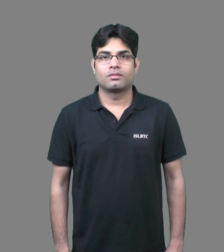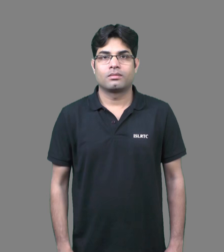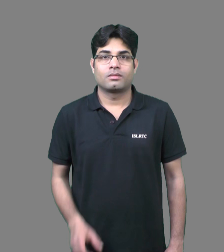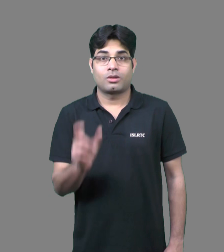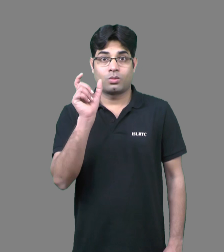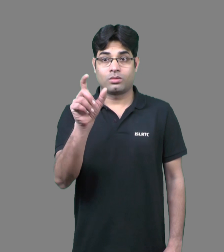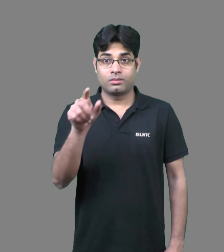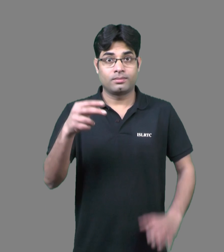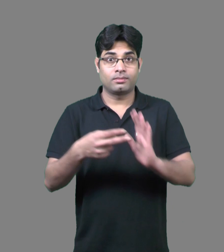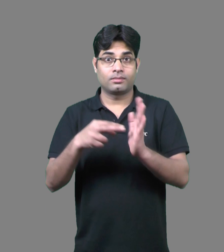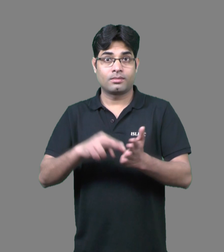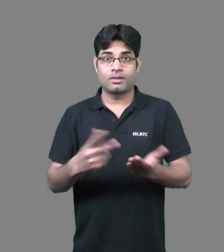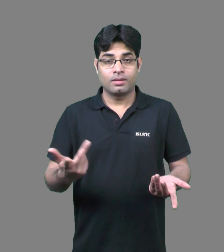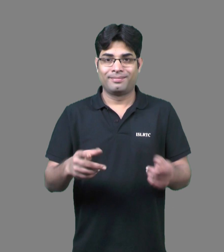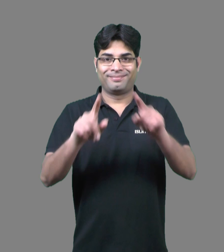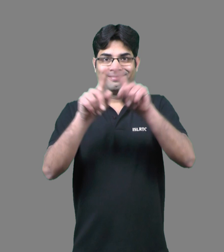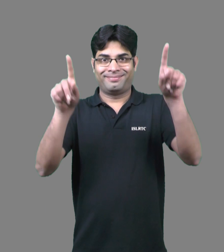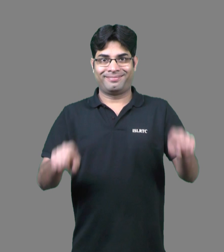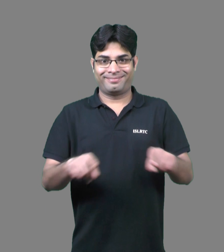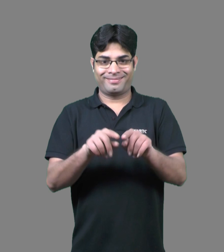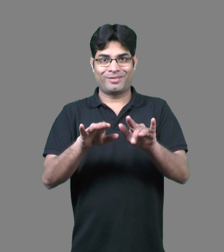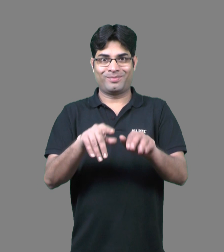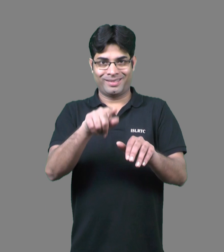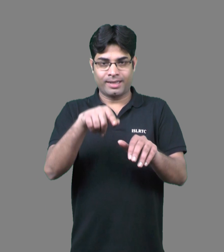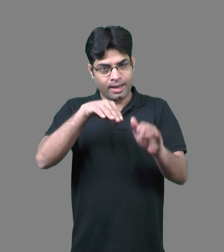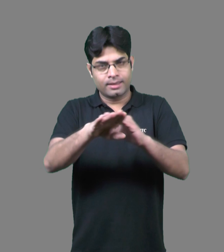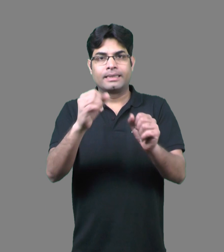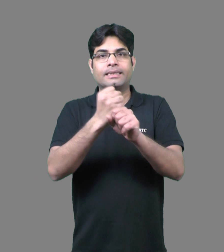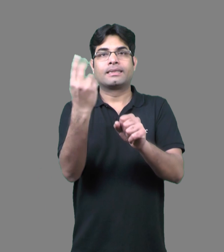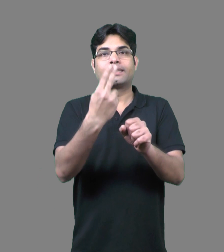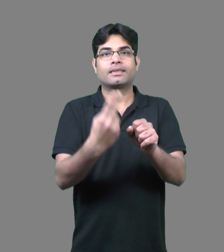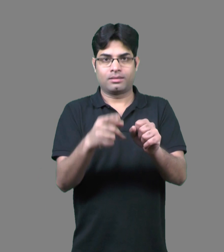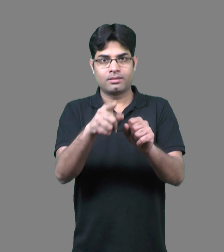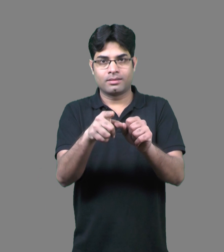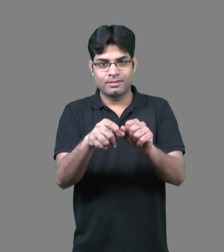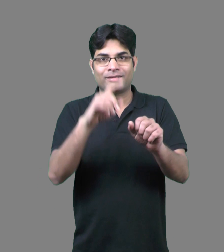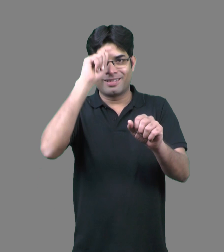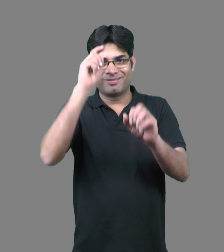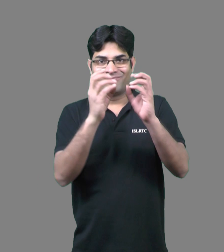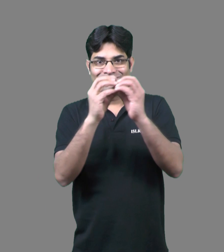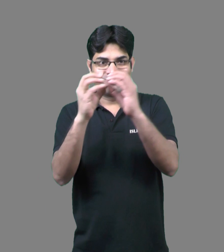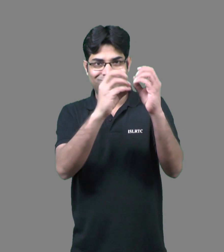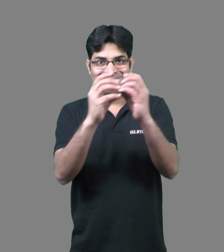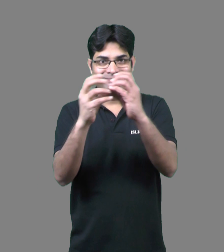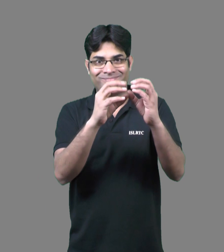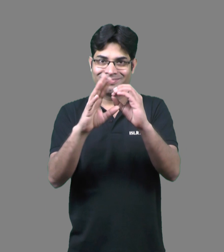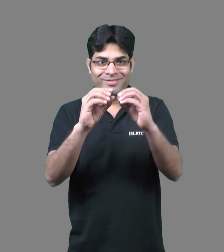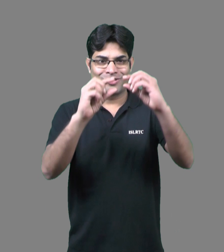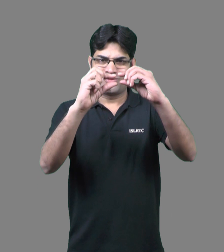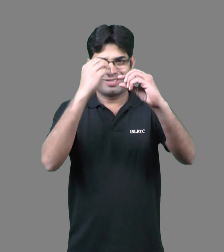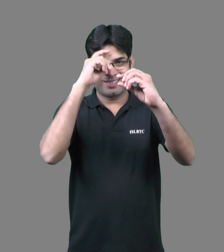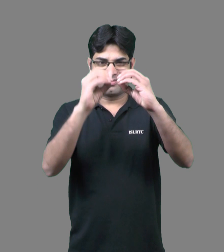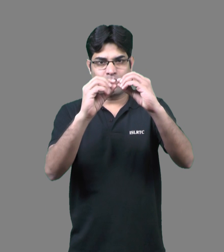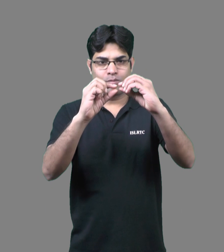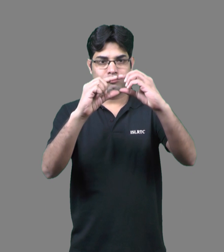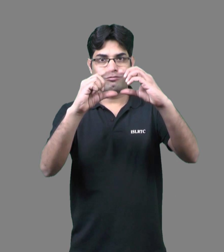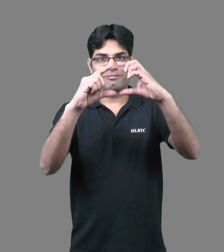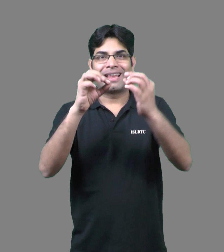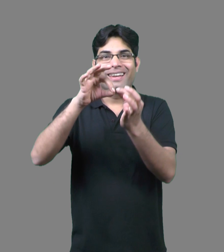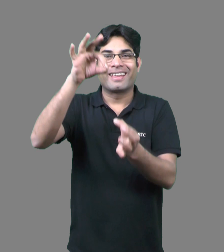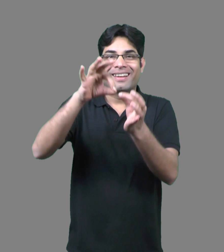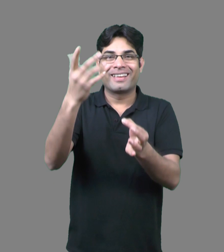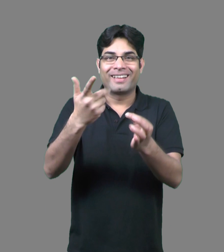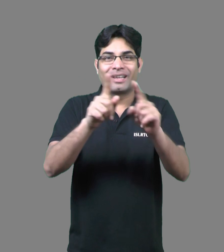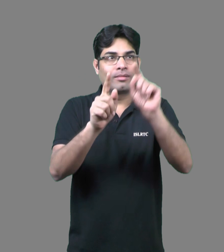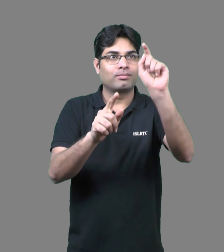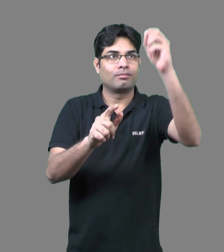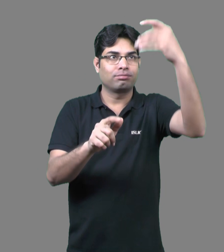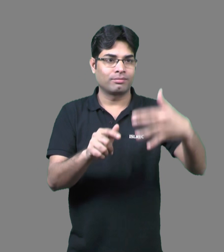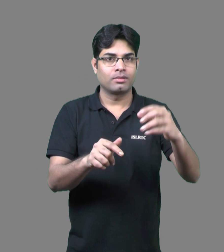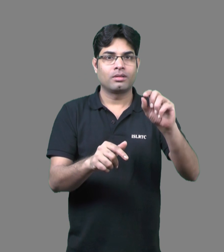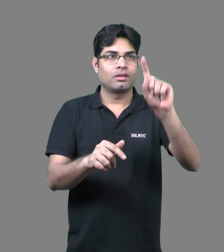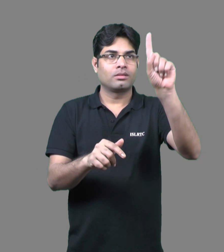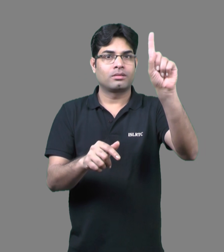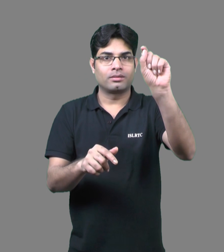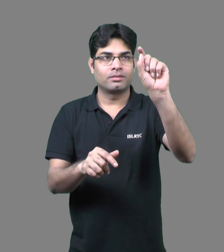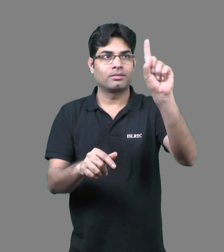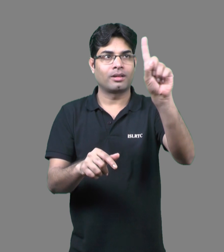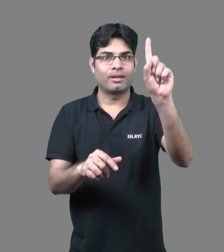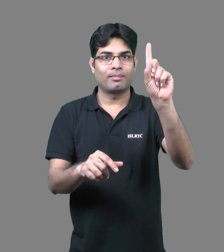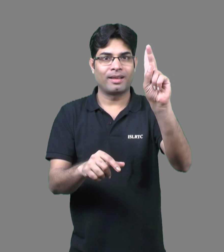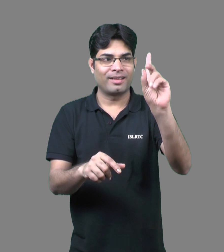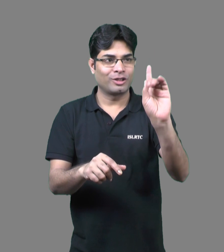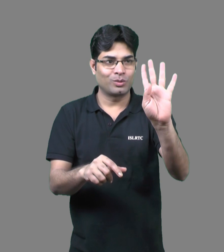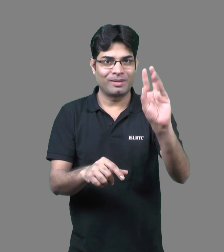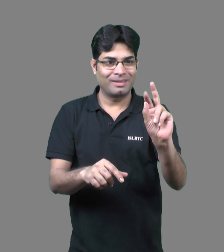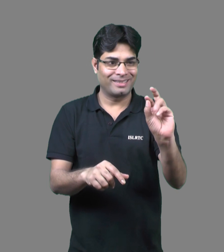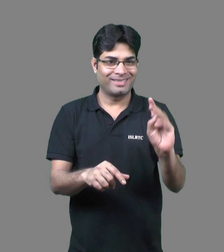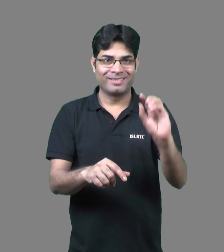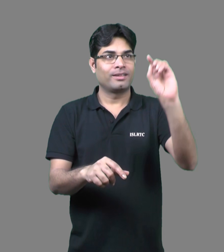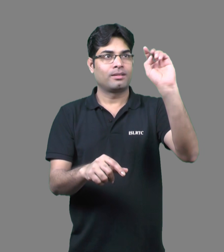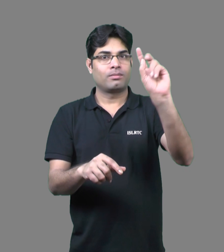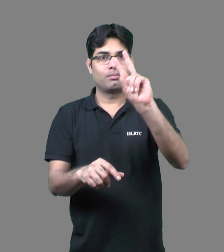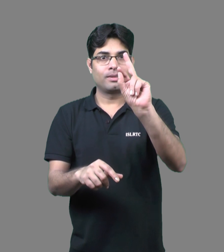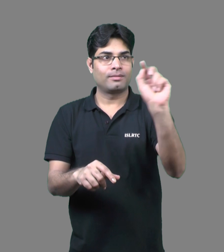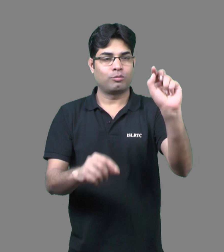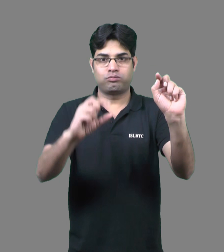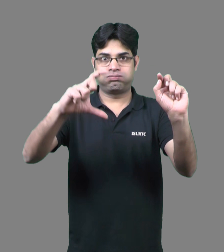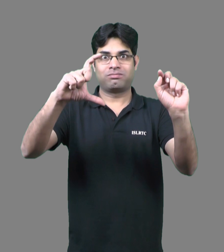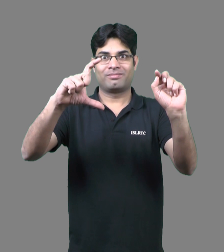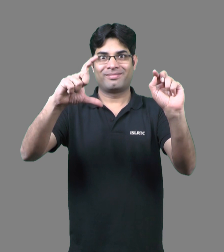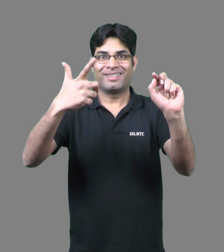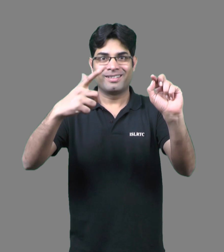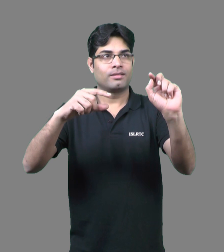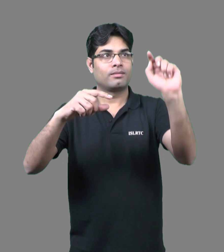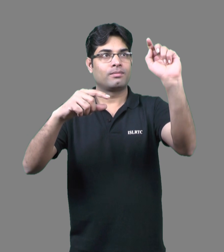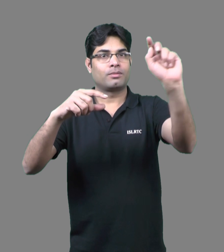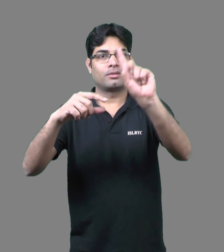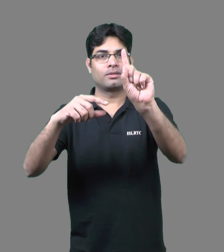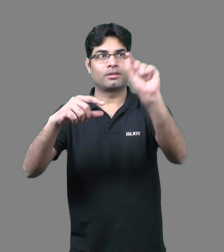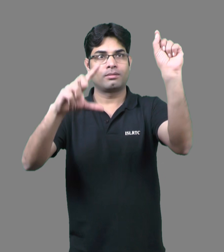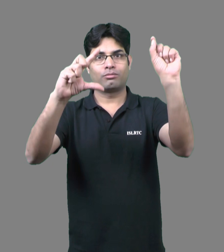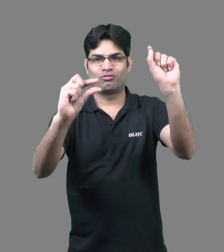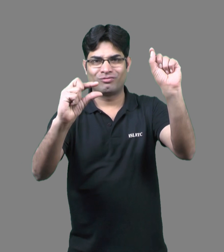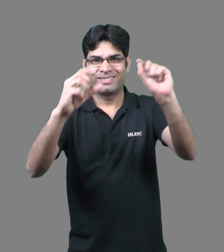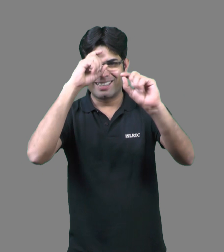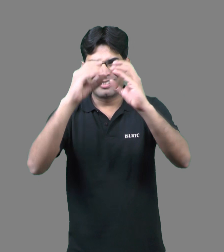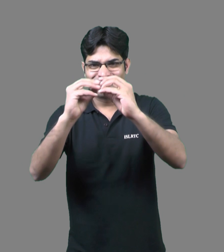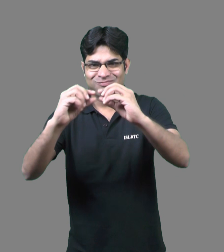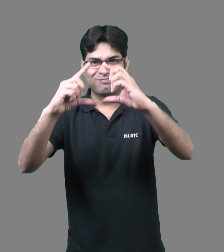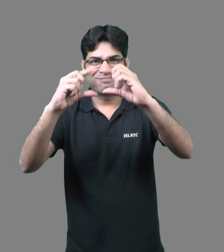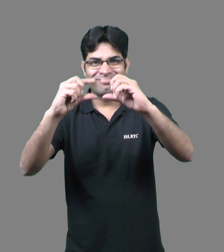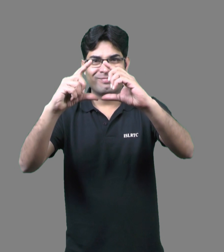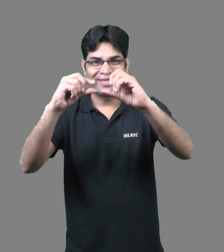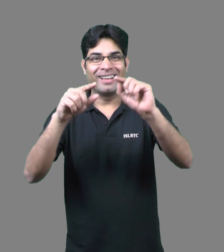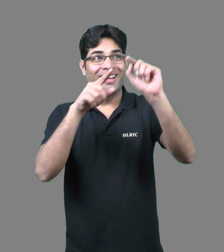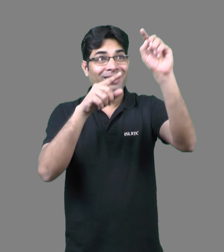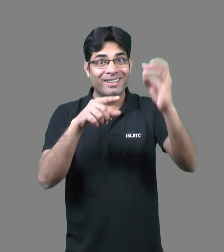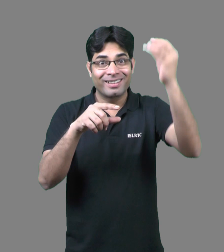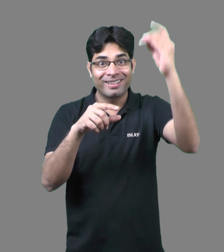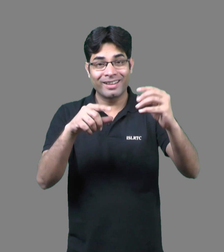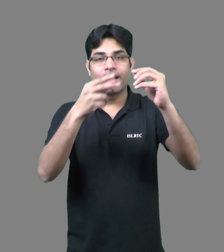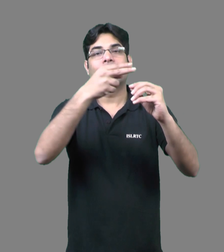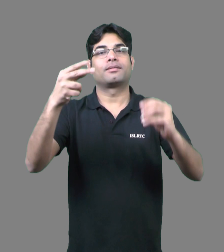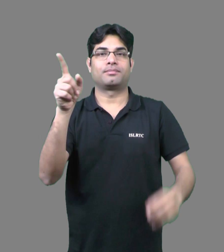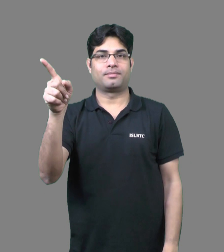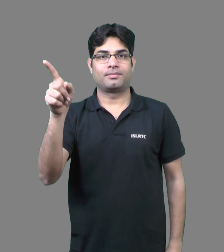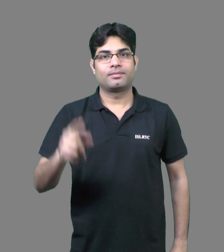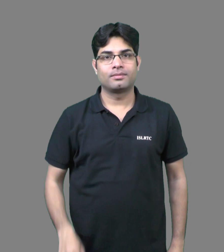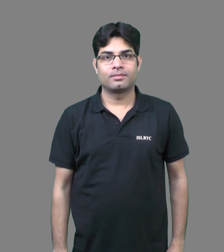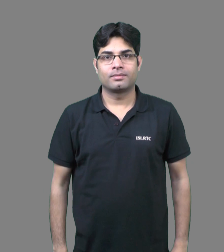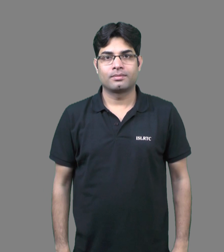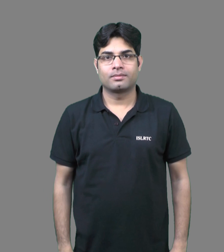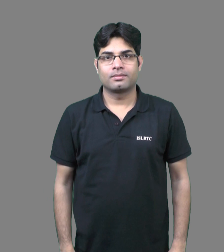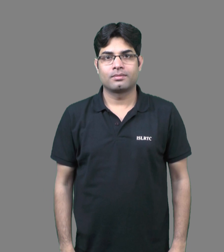Point Size